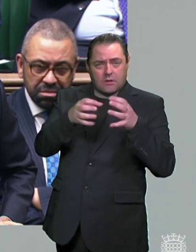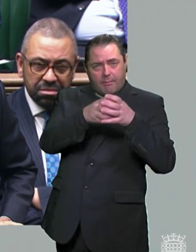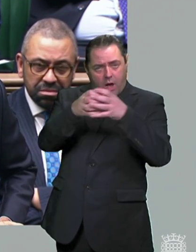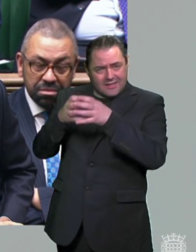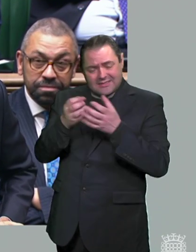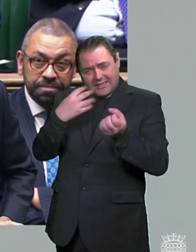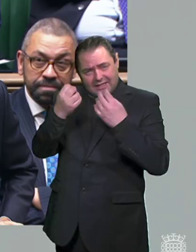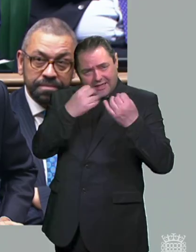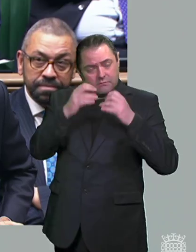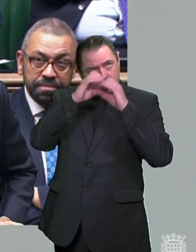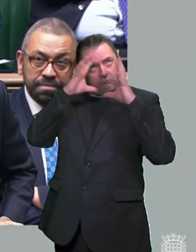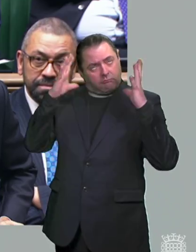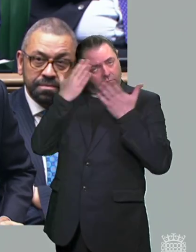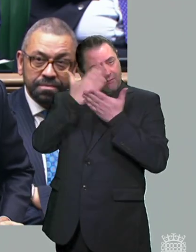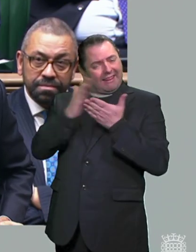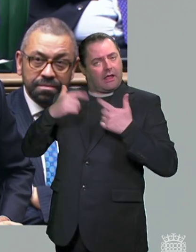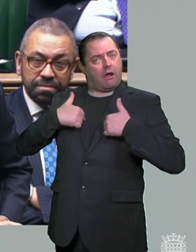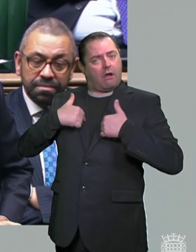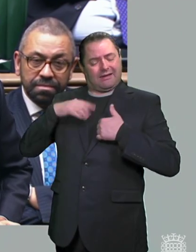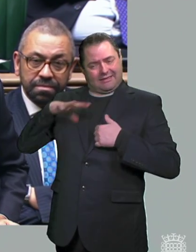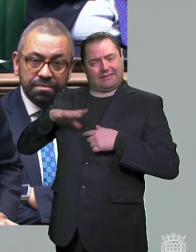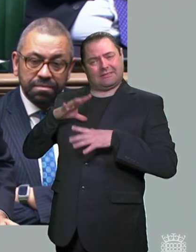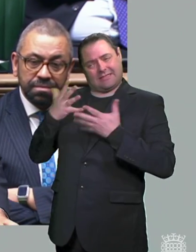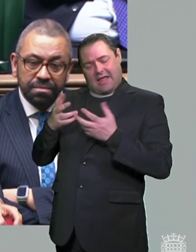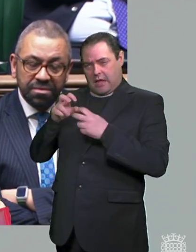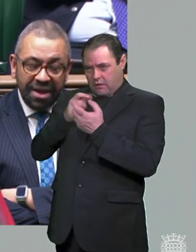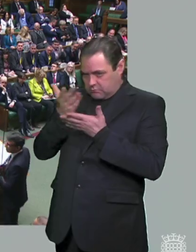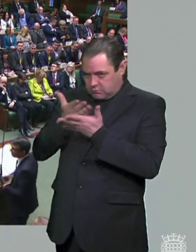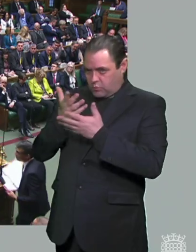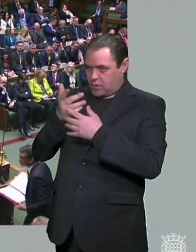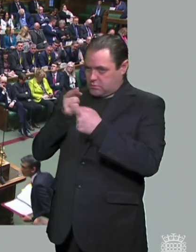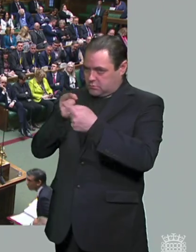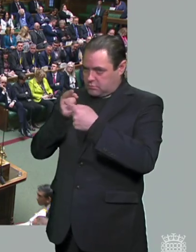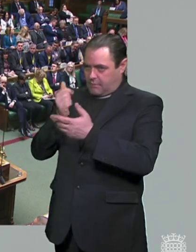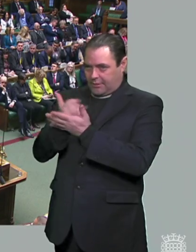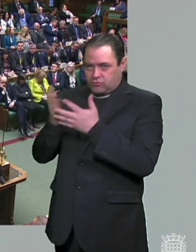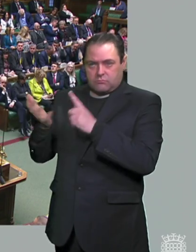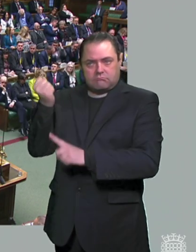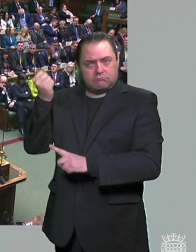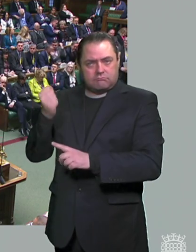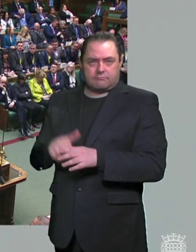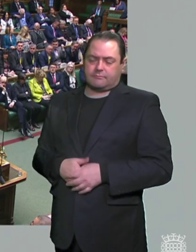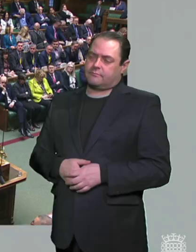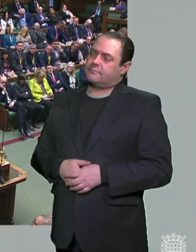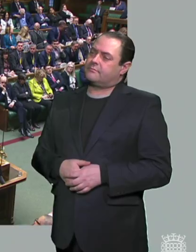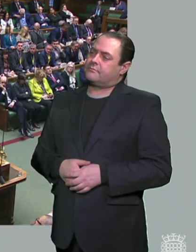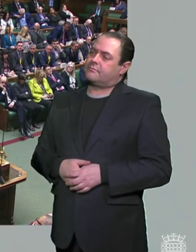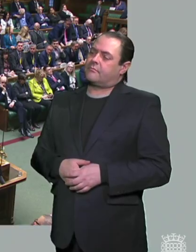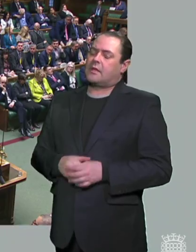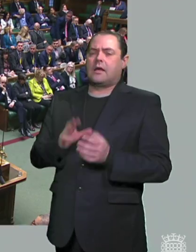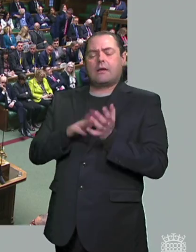I have a good understanding of what is required, and I will keep fighting until we get it.